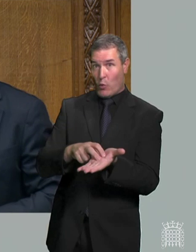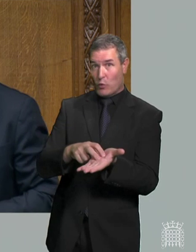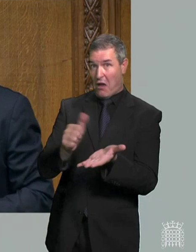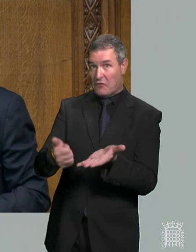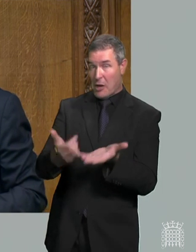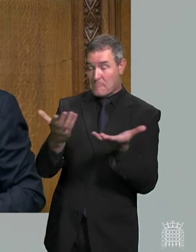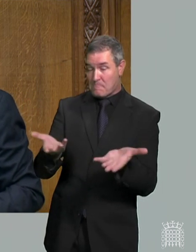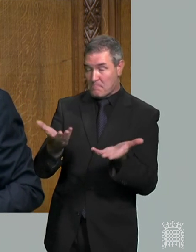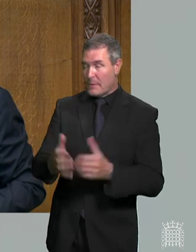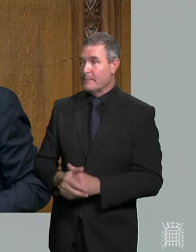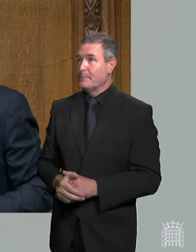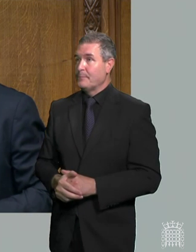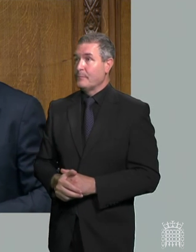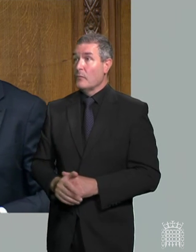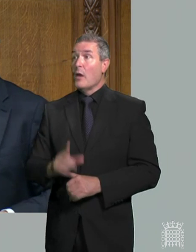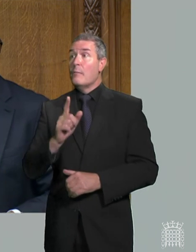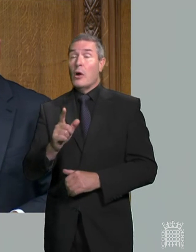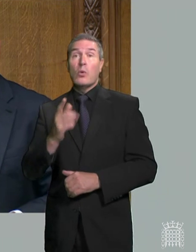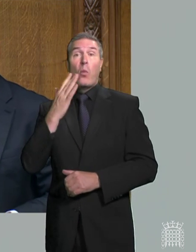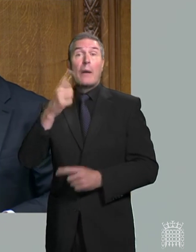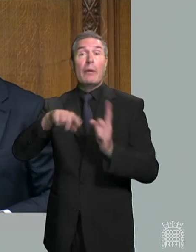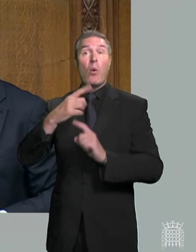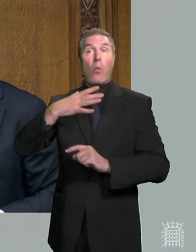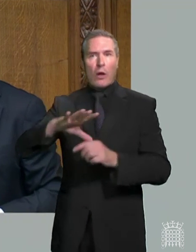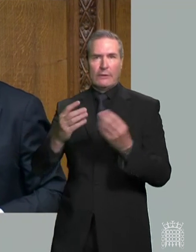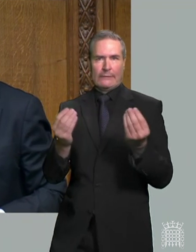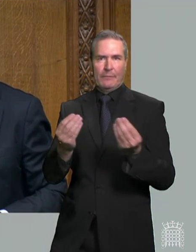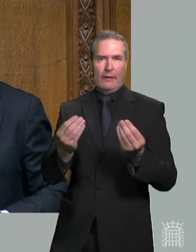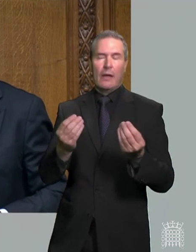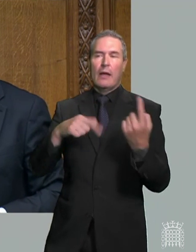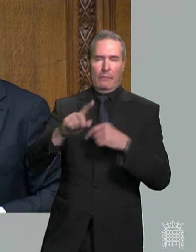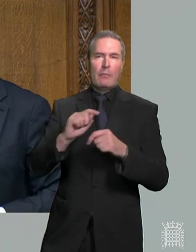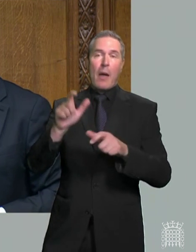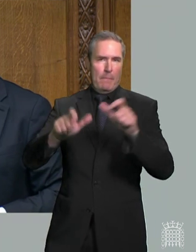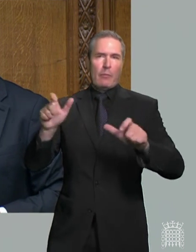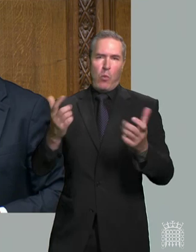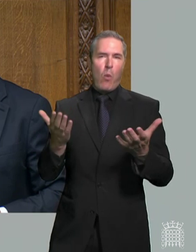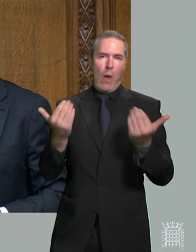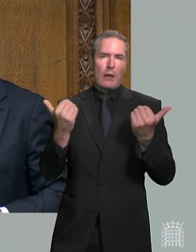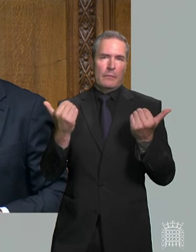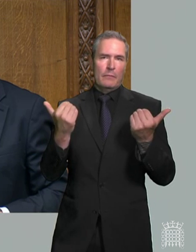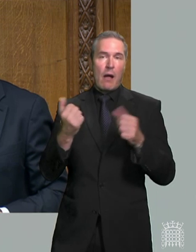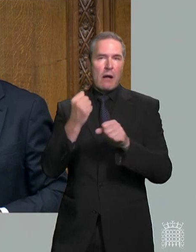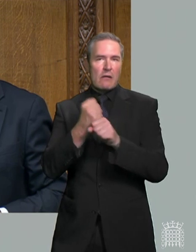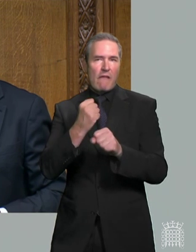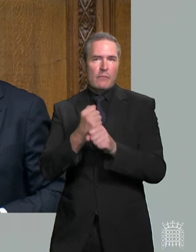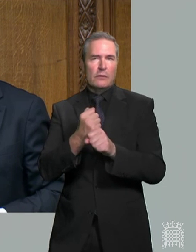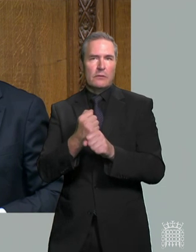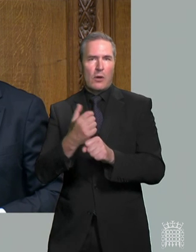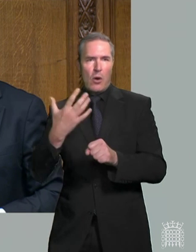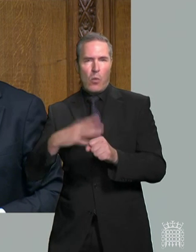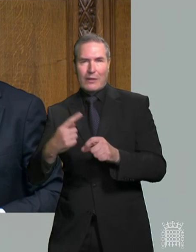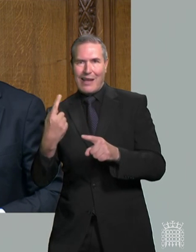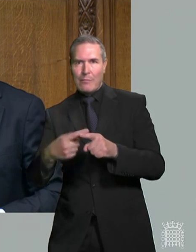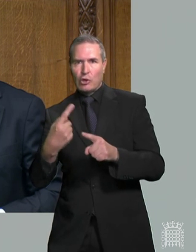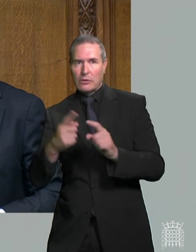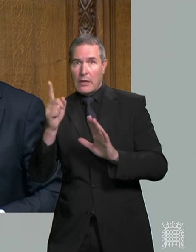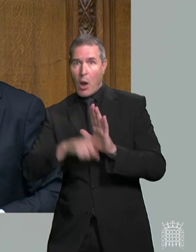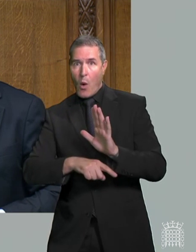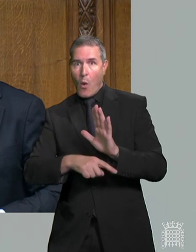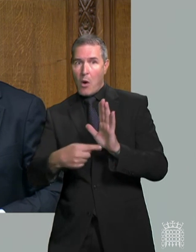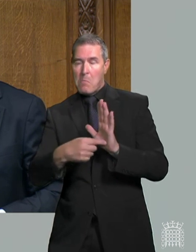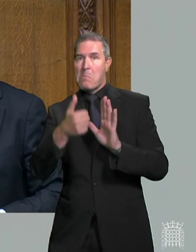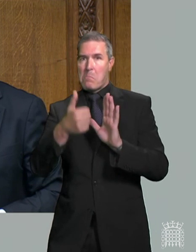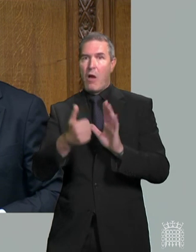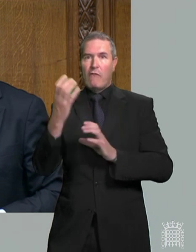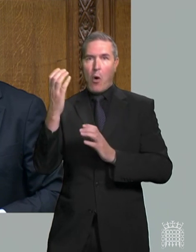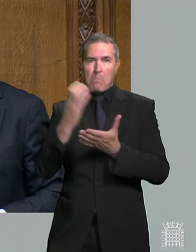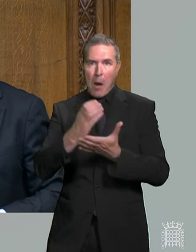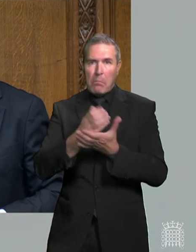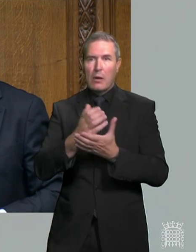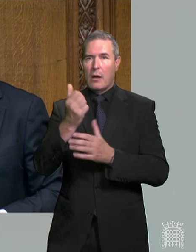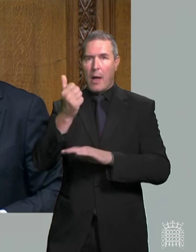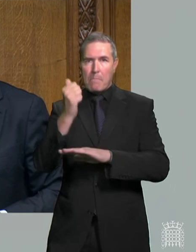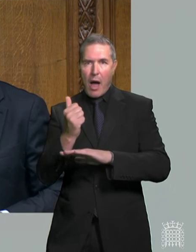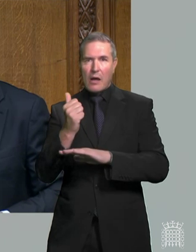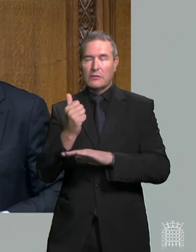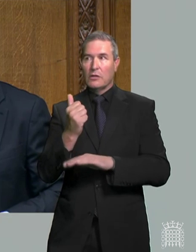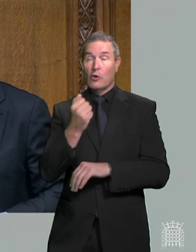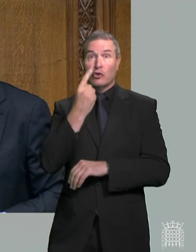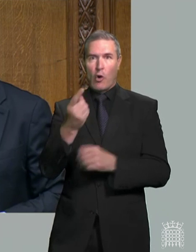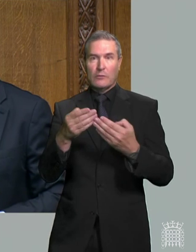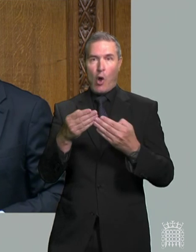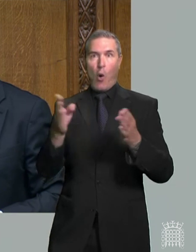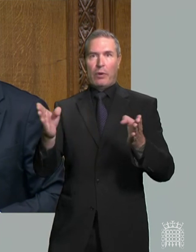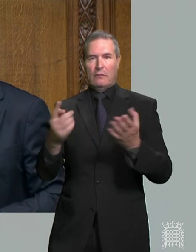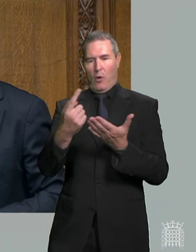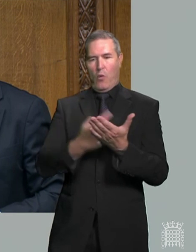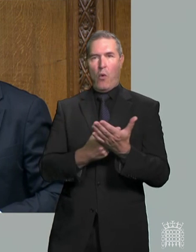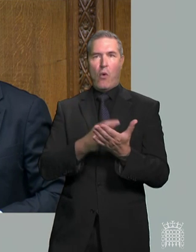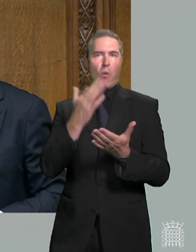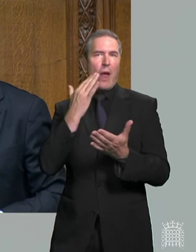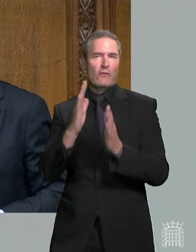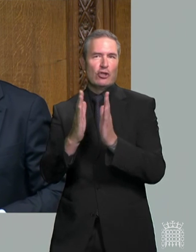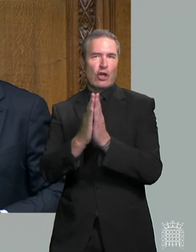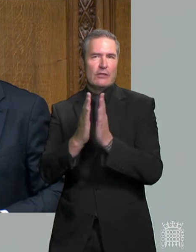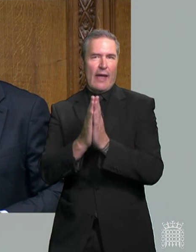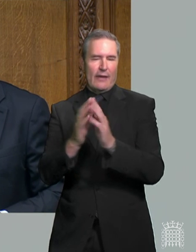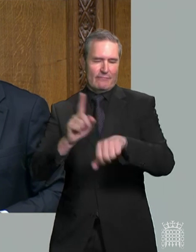They say that where there’s a will there’s a way, and the public will clearly welcome the Government’s move to introduce emergency legislation tomorrow for pubs and bars to be able to stay open later on Sundays.